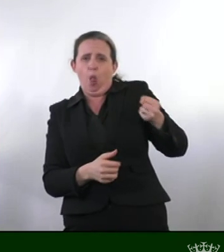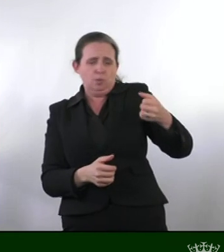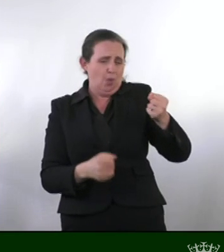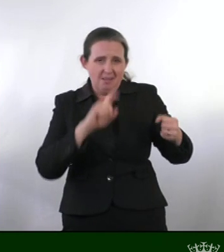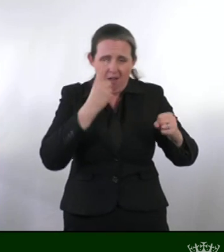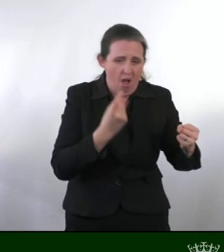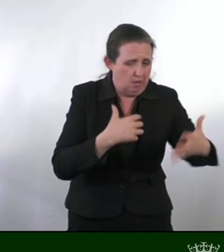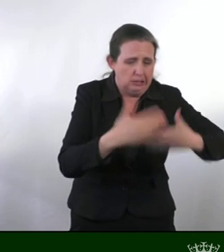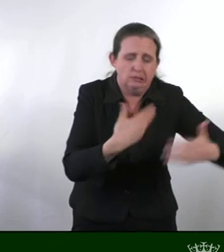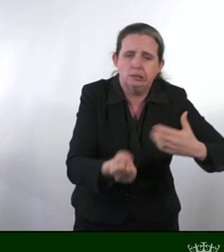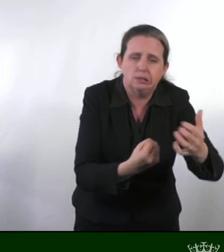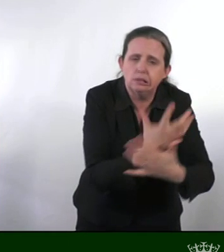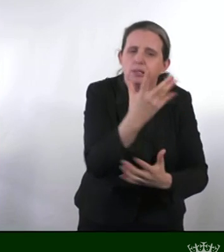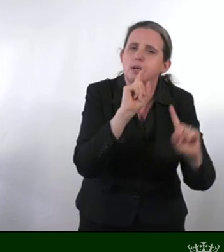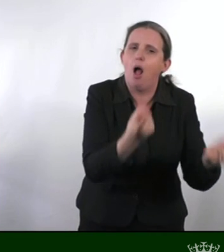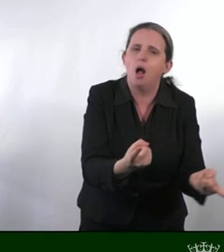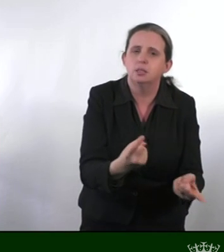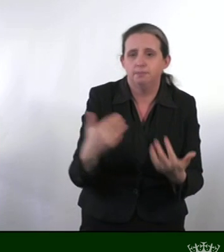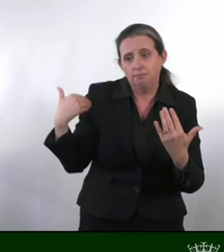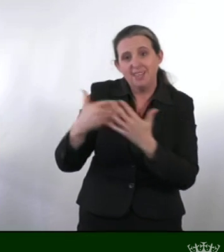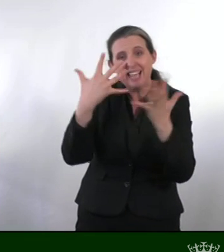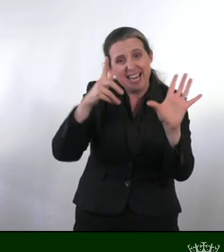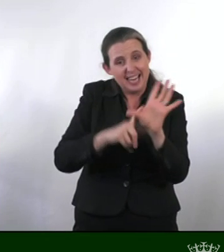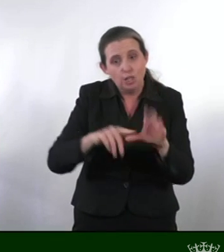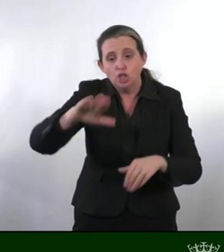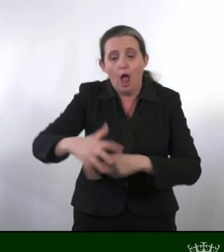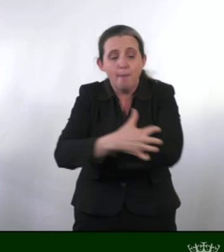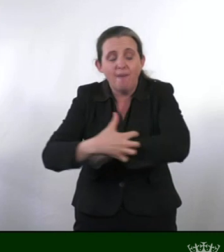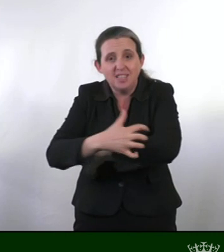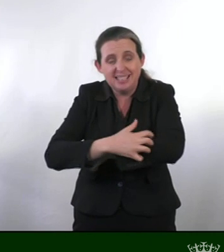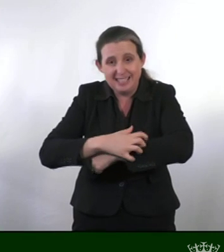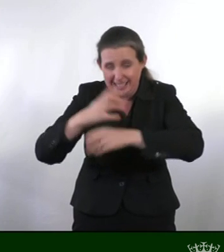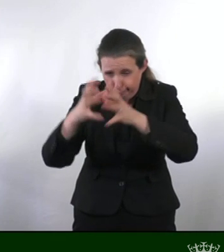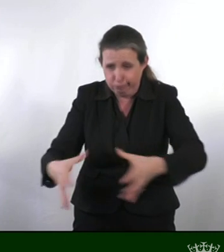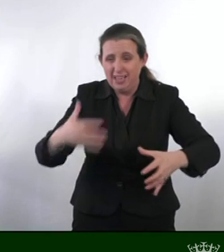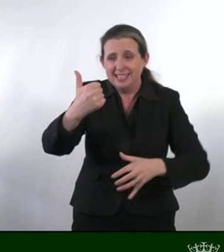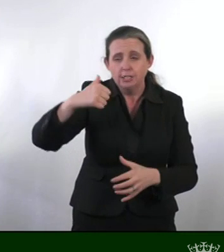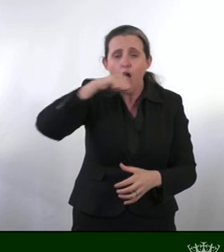Over the past 10 years, child poverty has risen by 600,000.